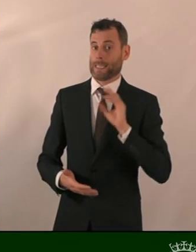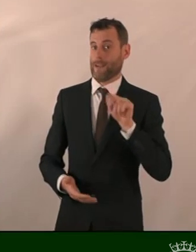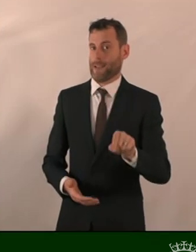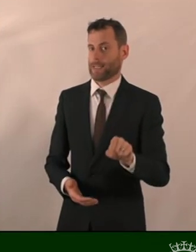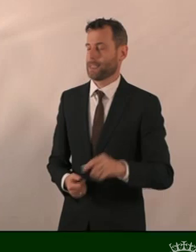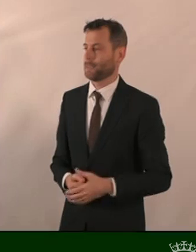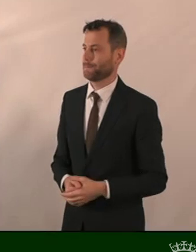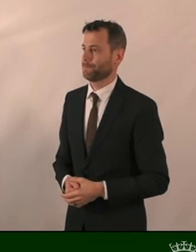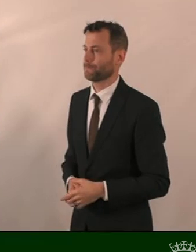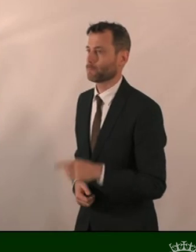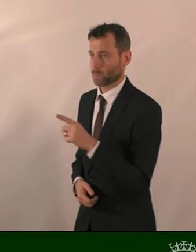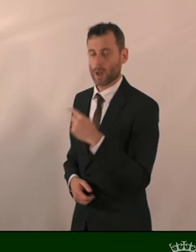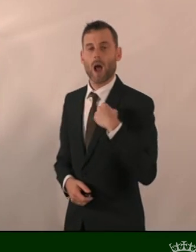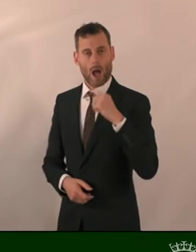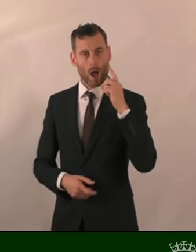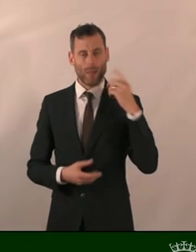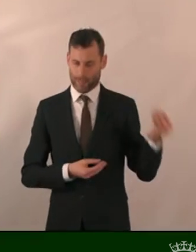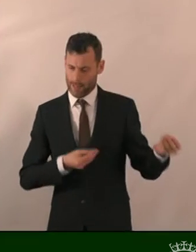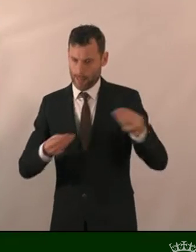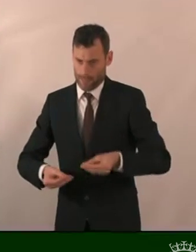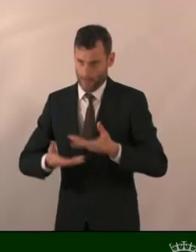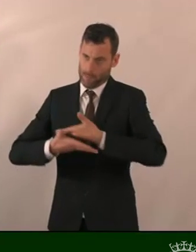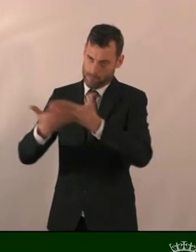I can, of course, give that commitment when the moment is right.